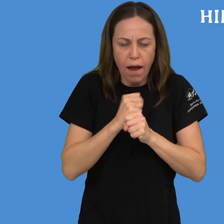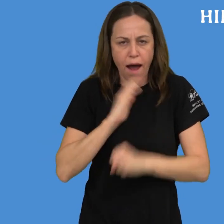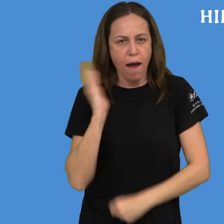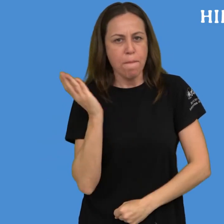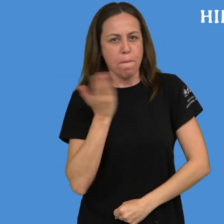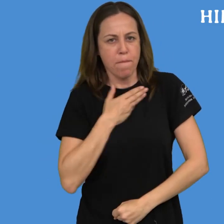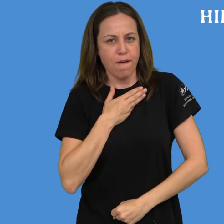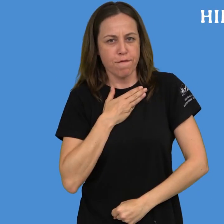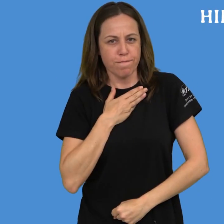afectar